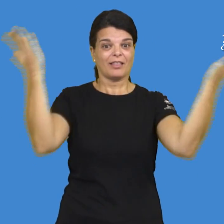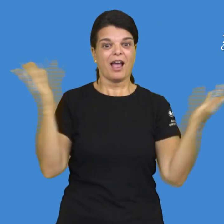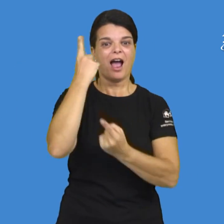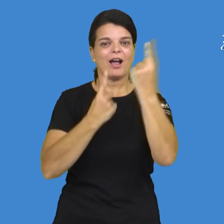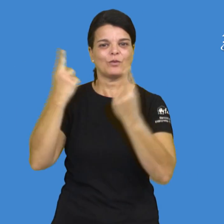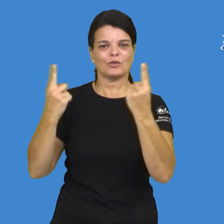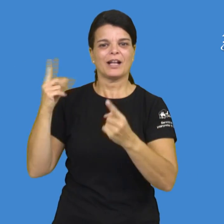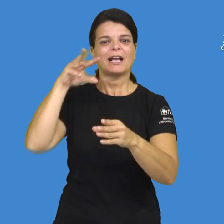alguno